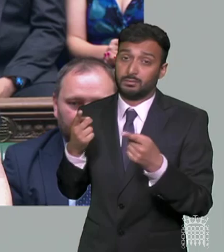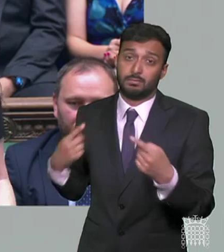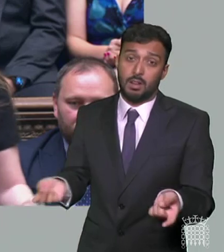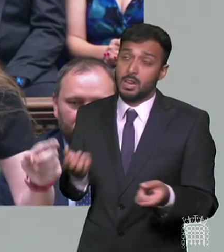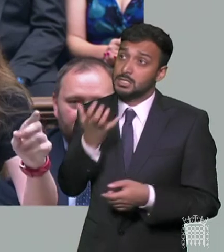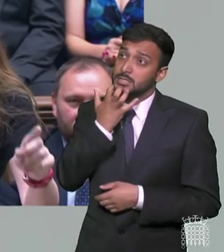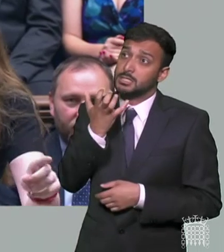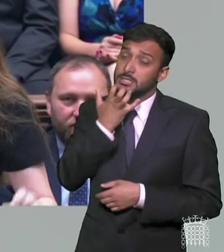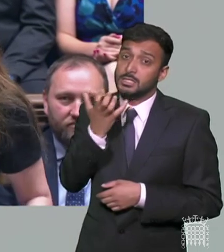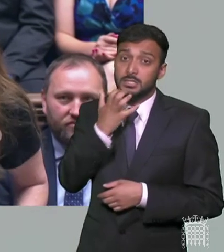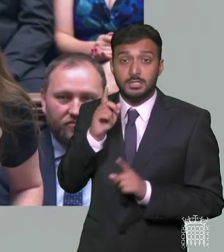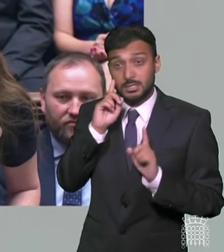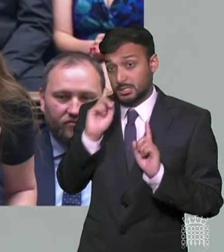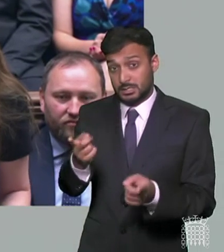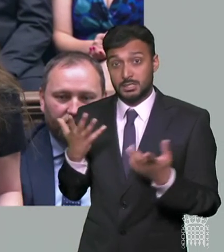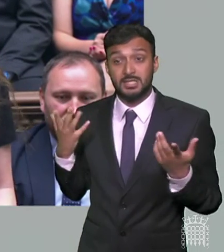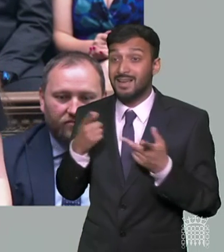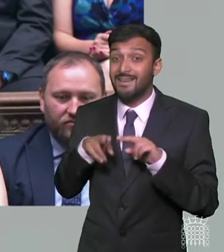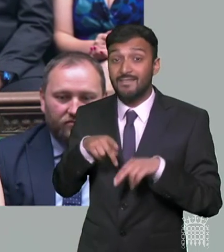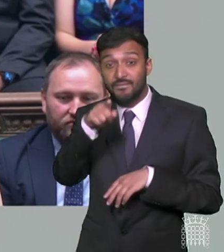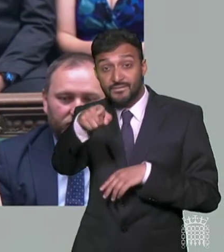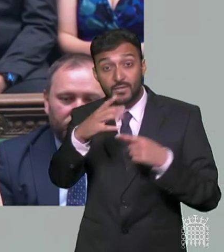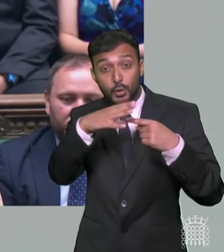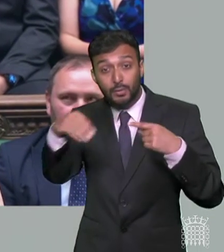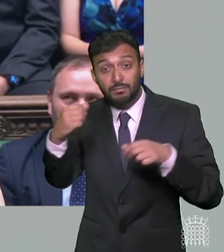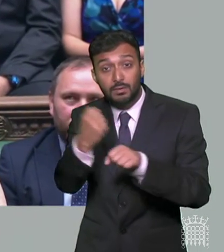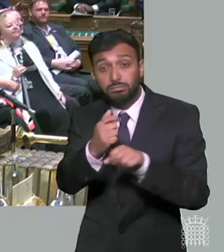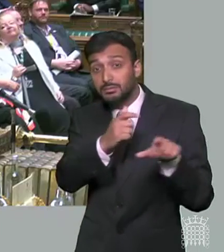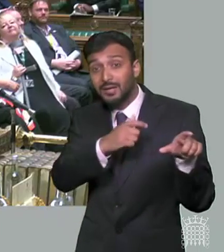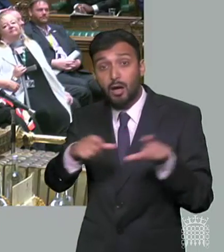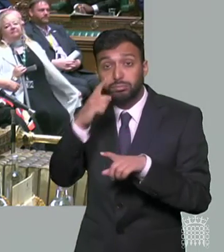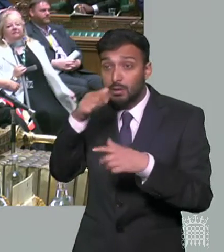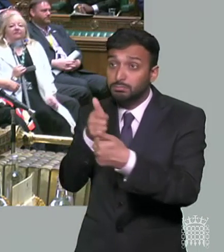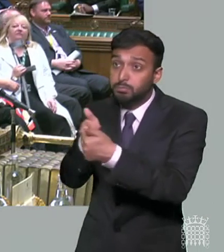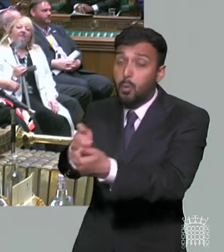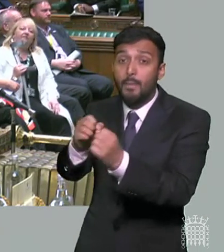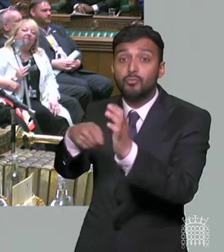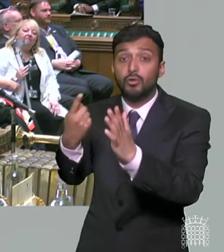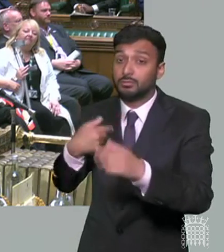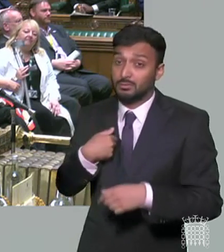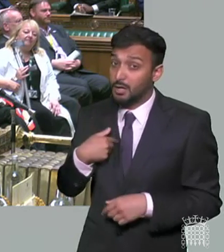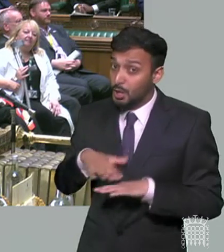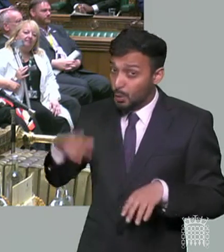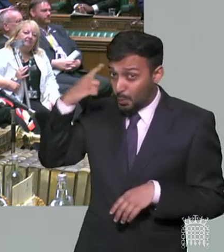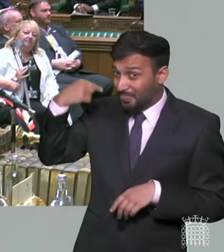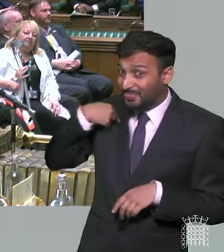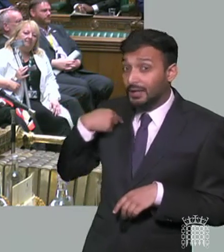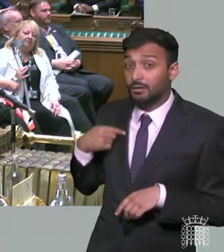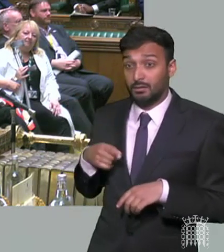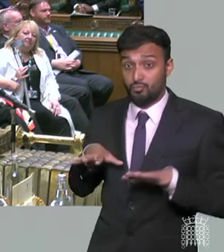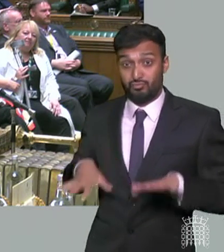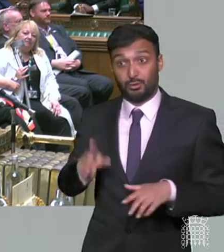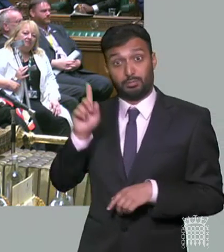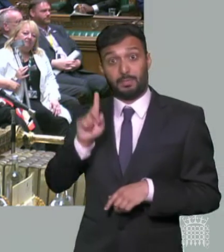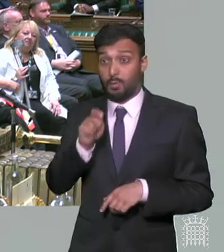If they continue to prop him up, I doubt the voters will stomach him for even eight seconds at the ballot box.